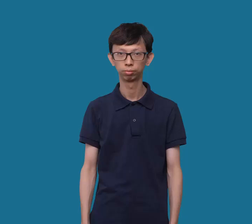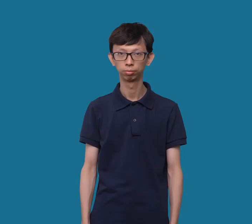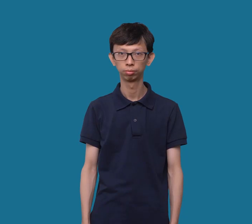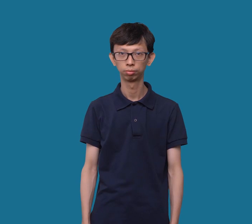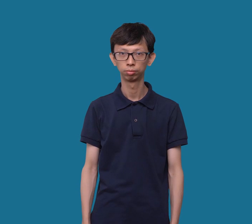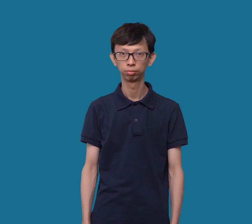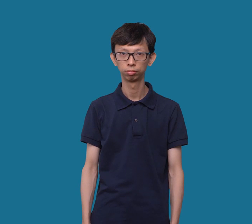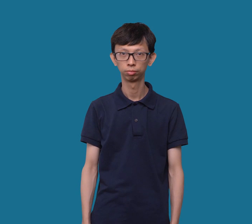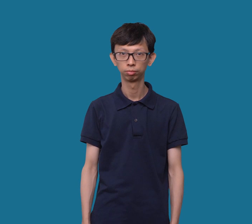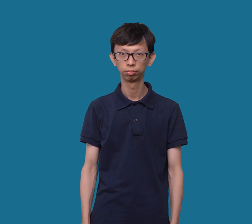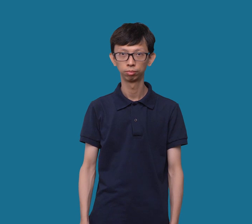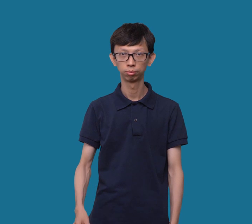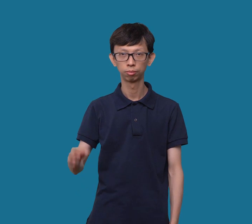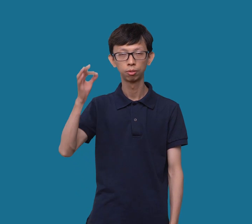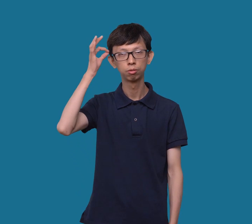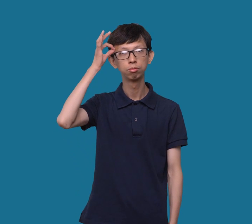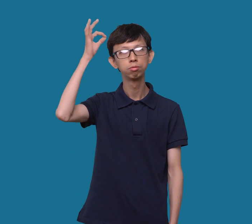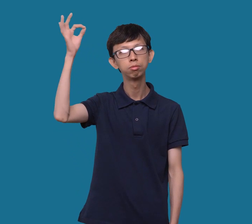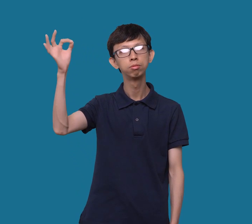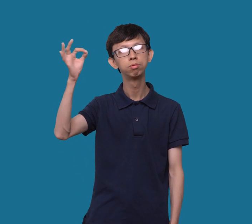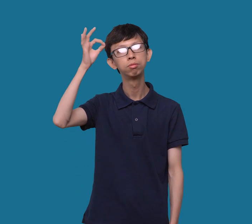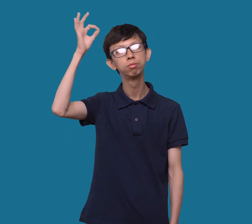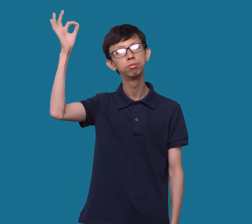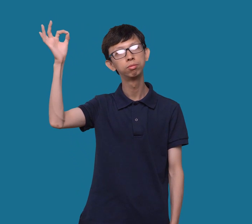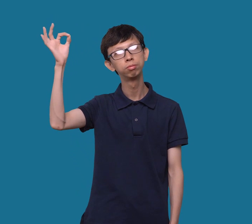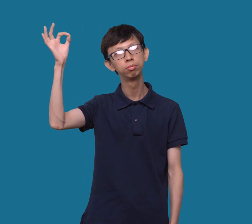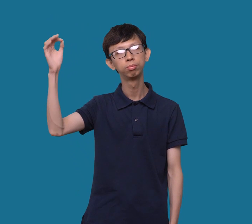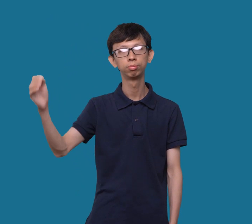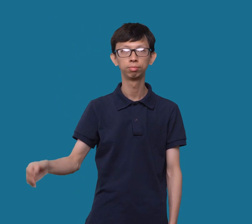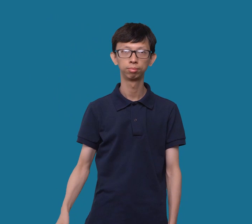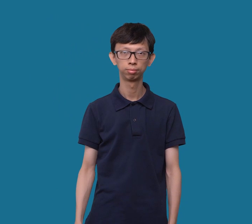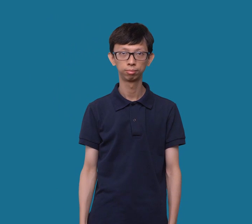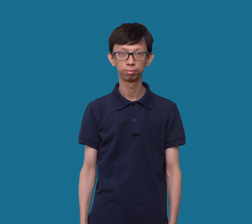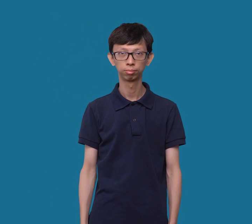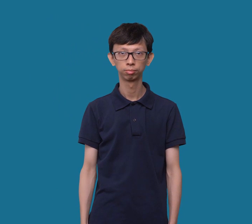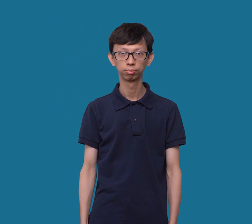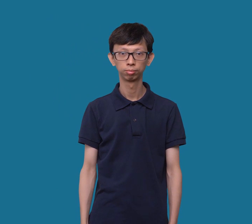tưởng tượng